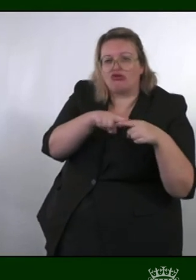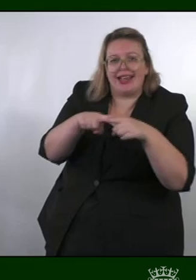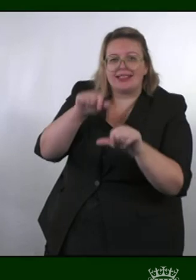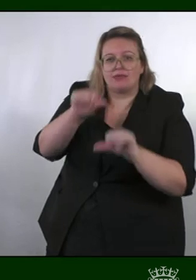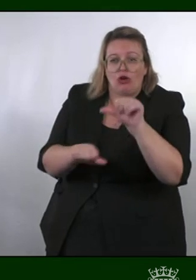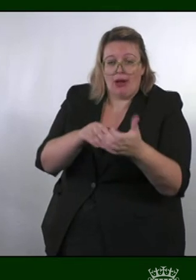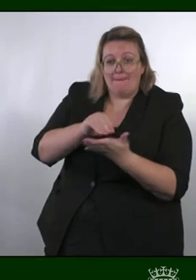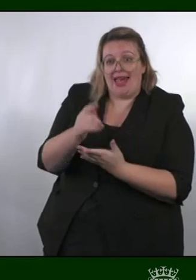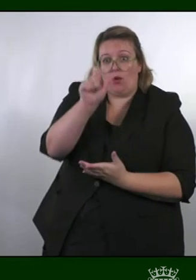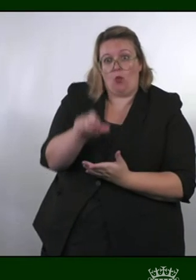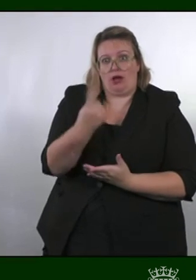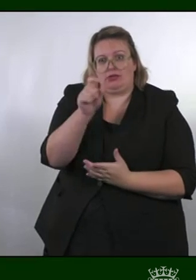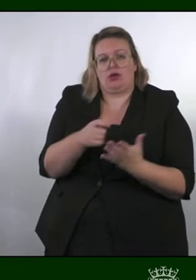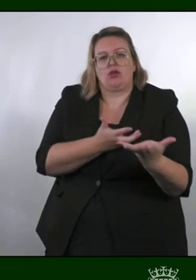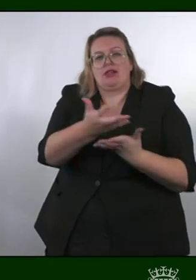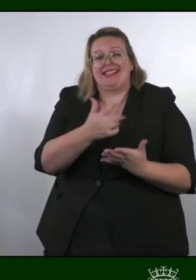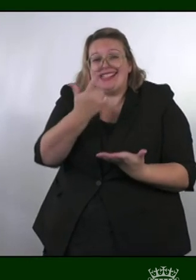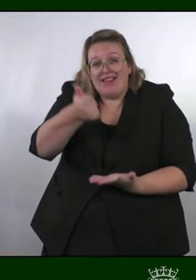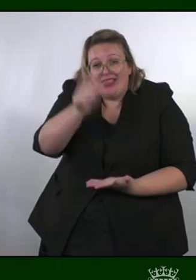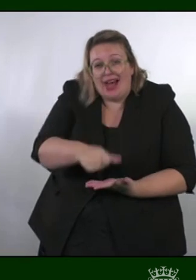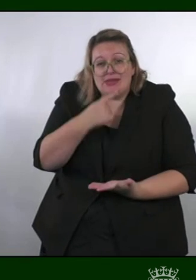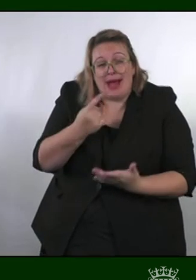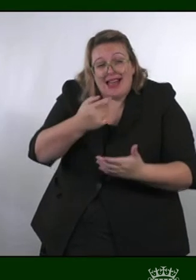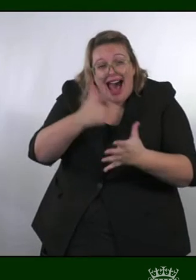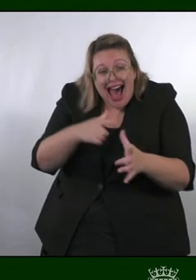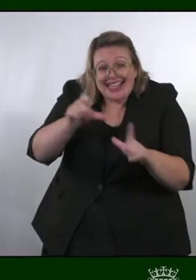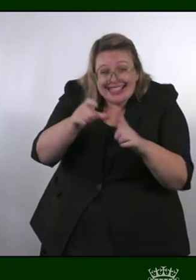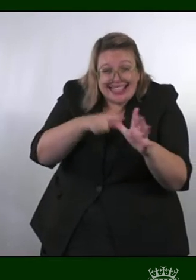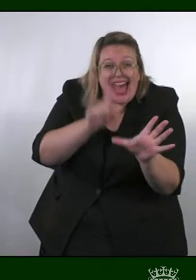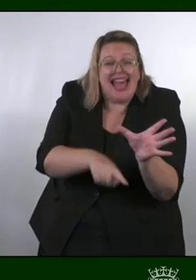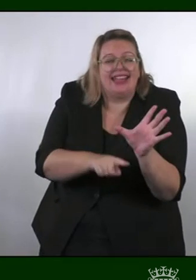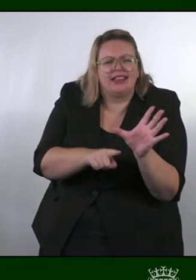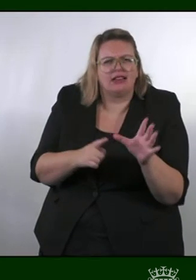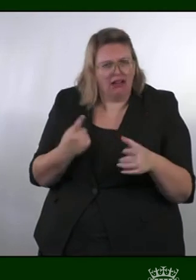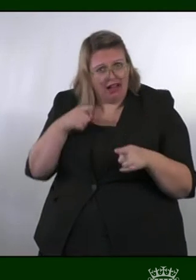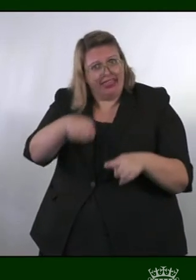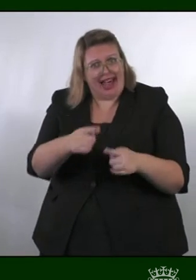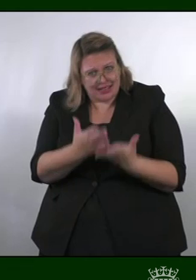That includes the baseline measures to the very high alert level which were agreed by the House earlier this month.